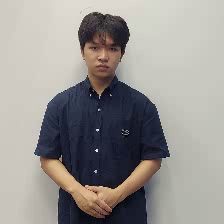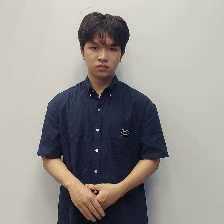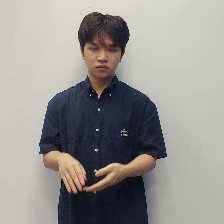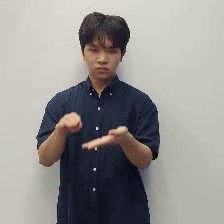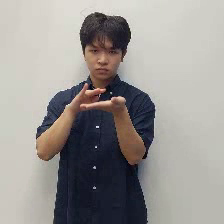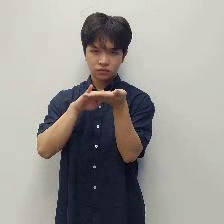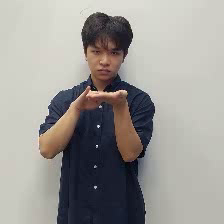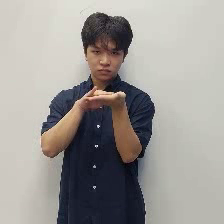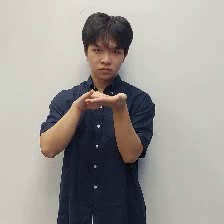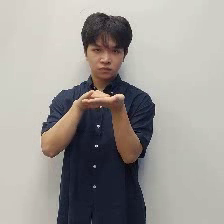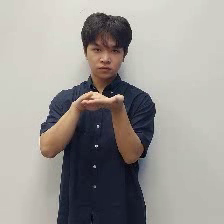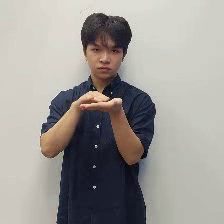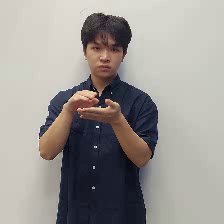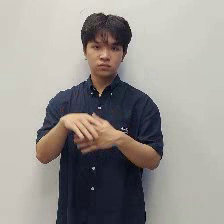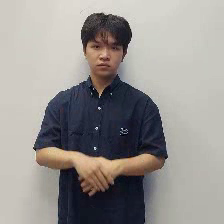Xin lỗi